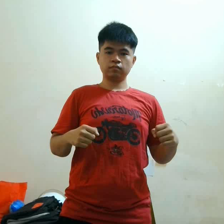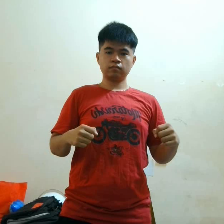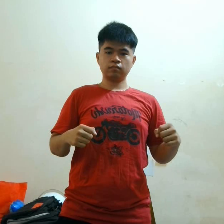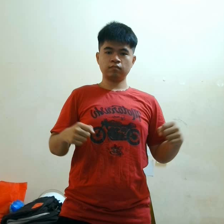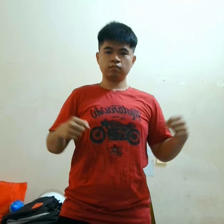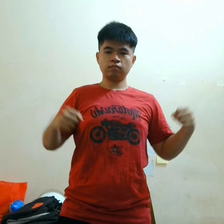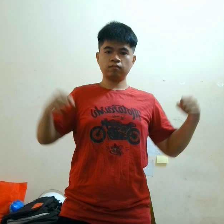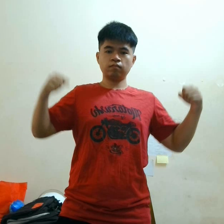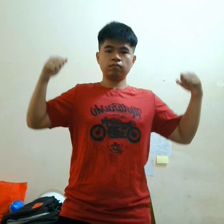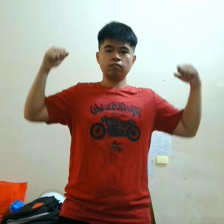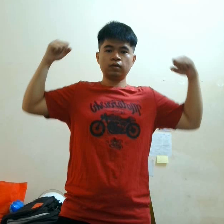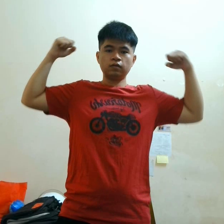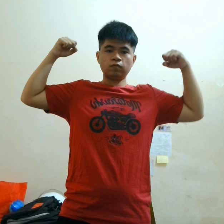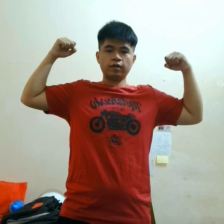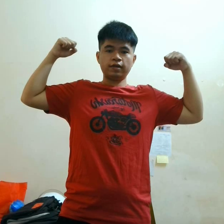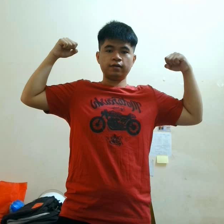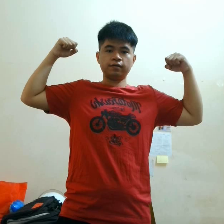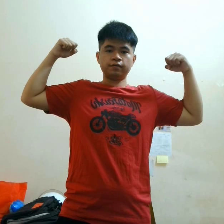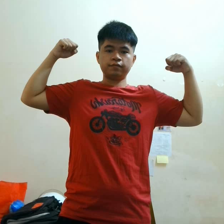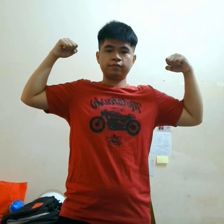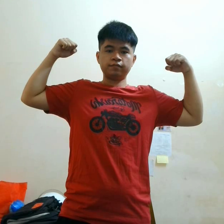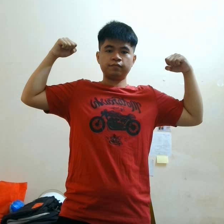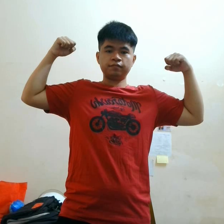minh khoe